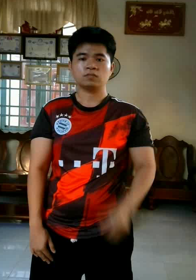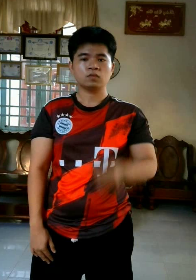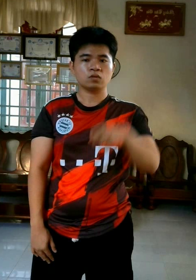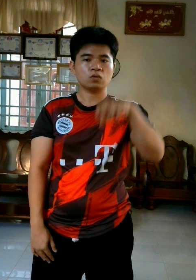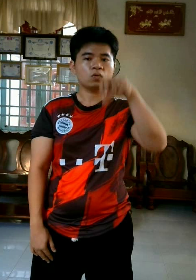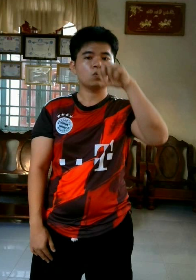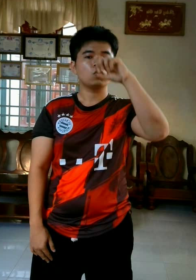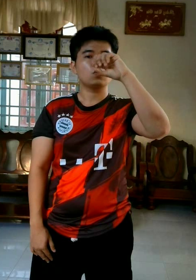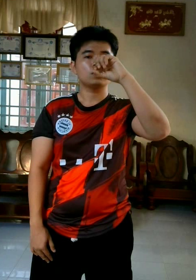uong nuoc